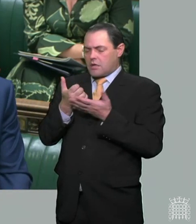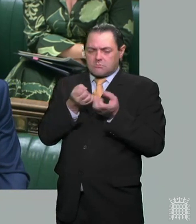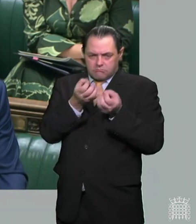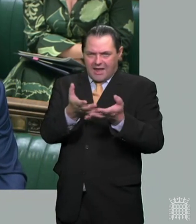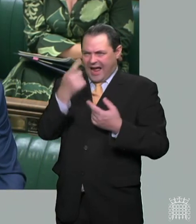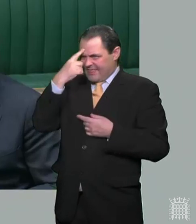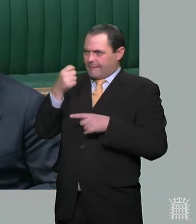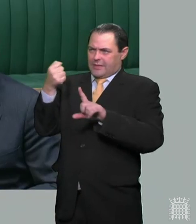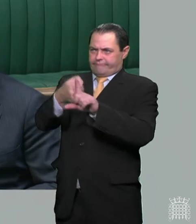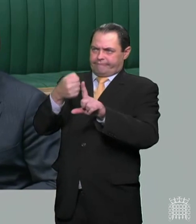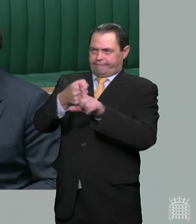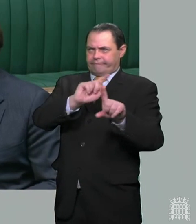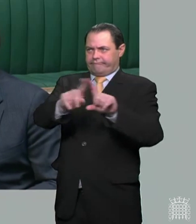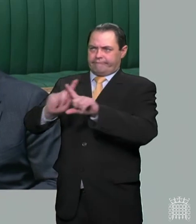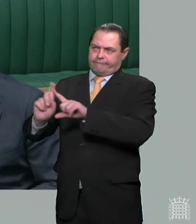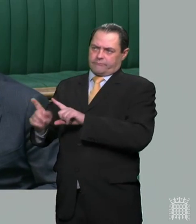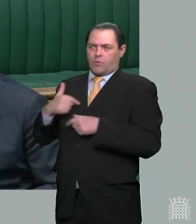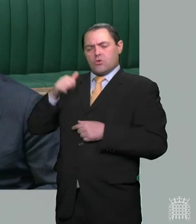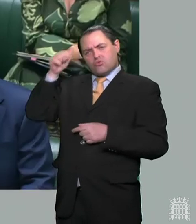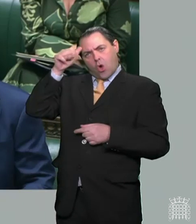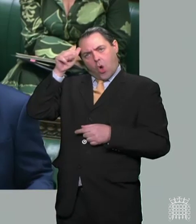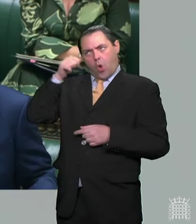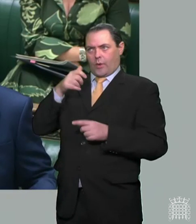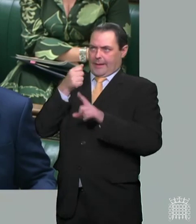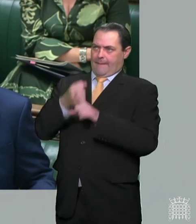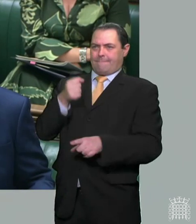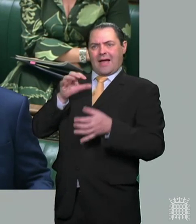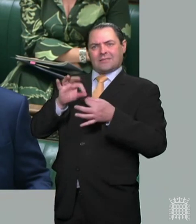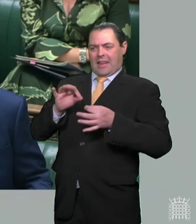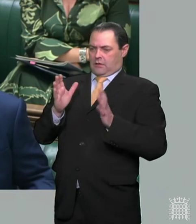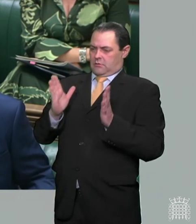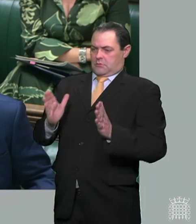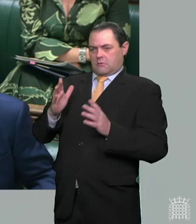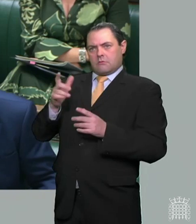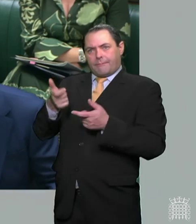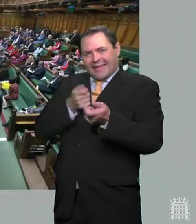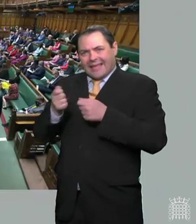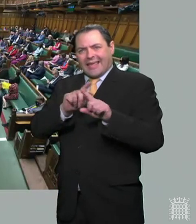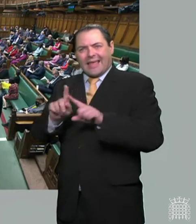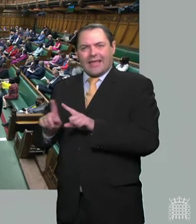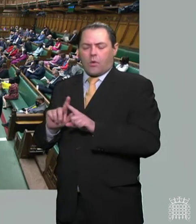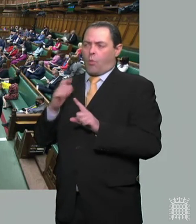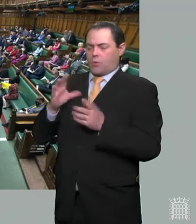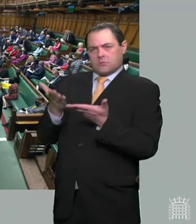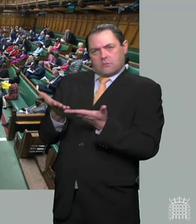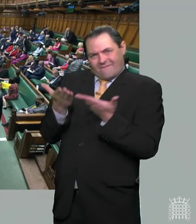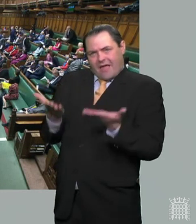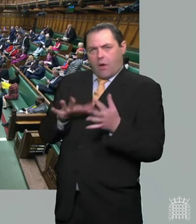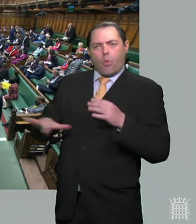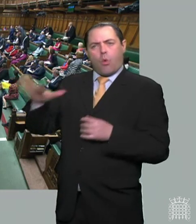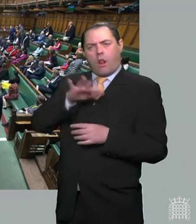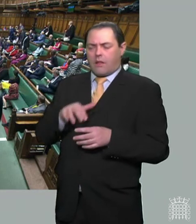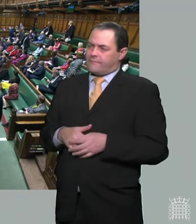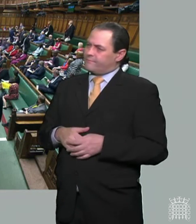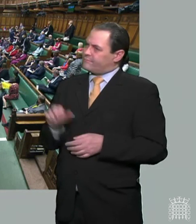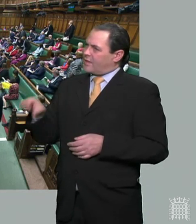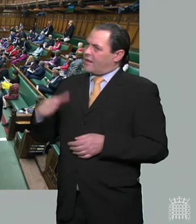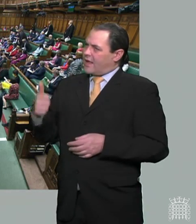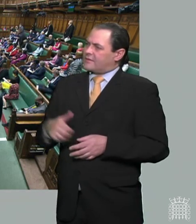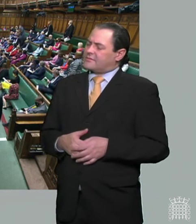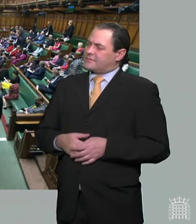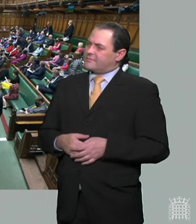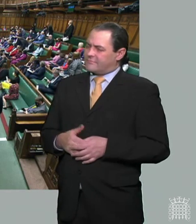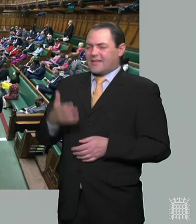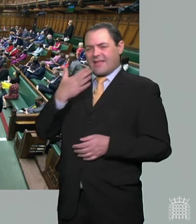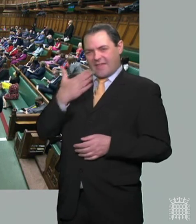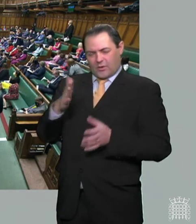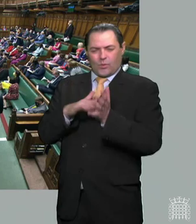I believe that she has been lobbied from various other quarters. We are very mindful of the impact on seasonal workers, and we will make sure we get the right balance.